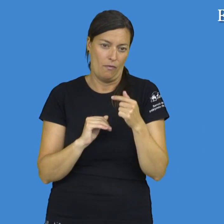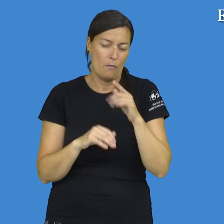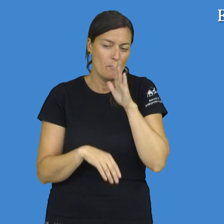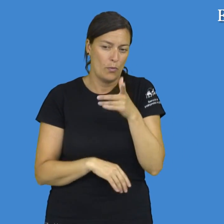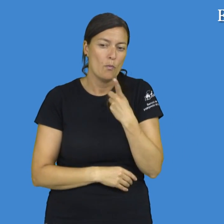motivo